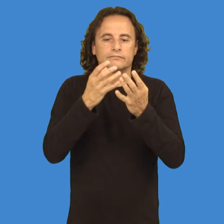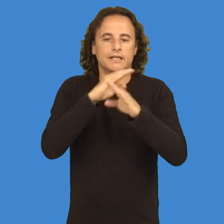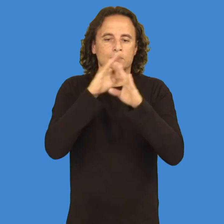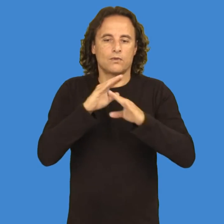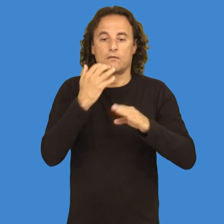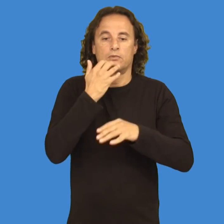resultado